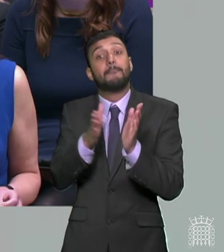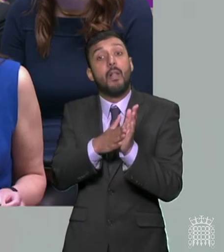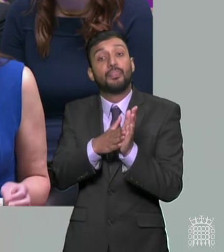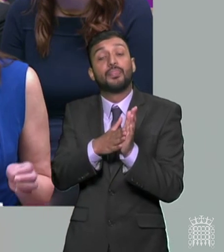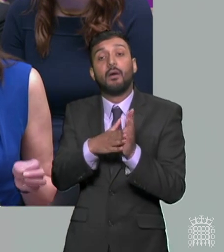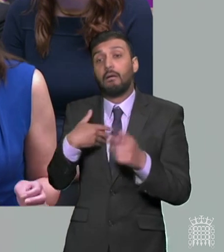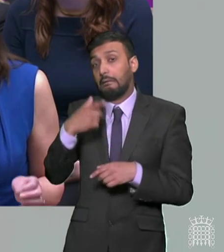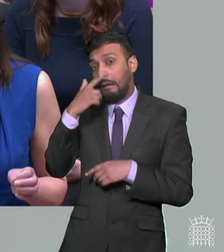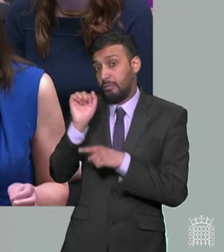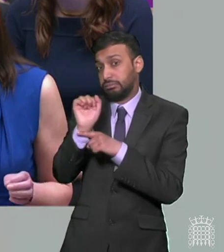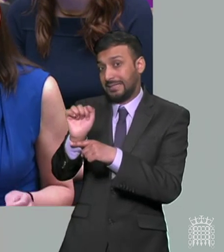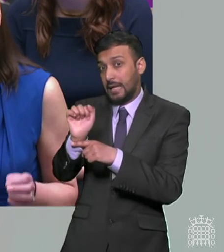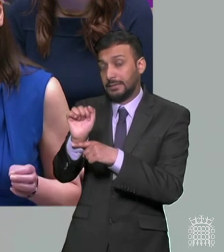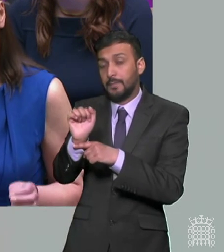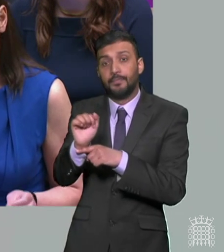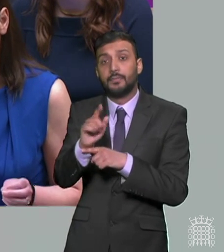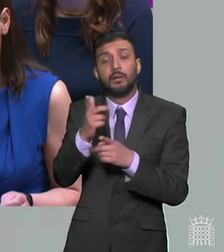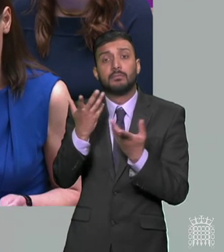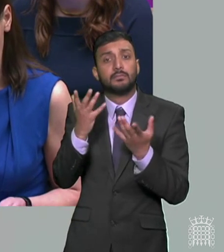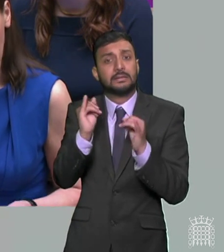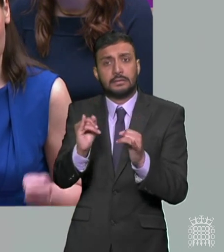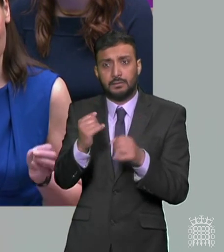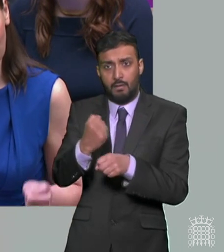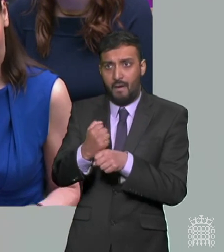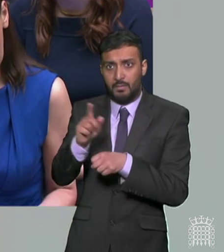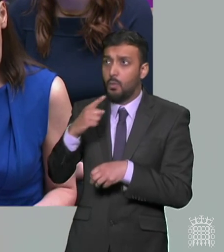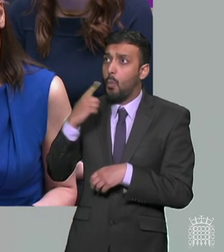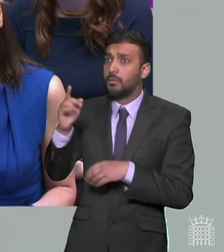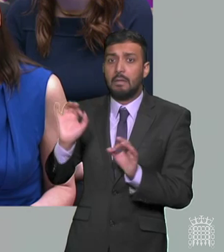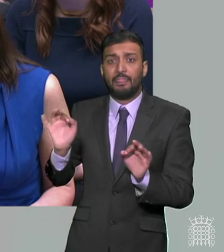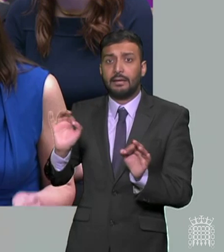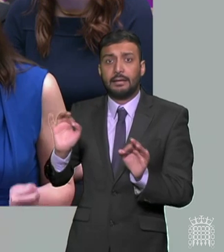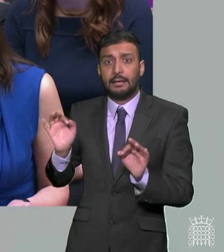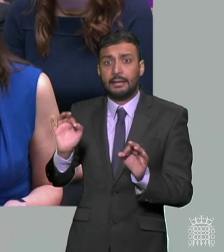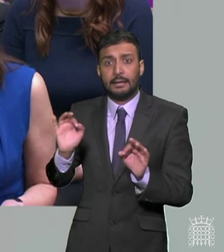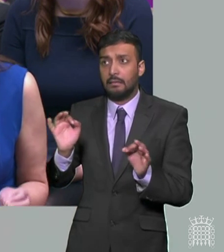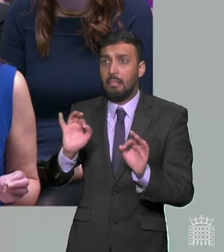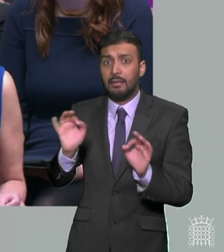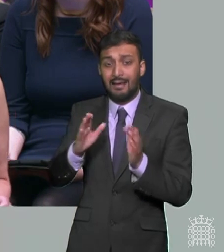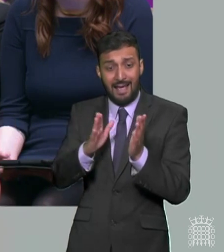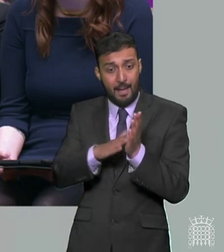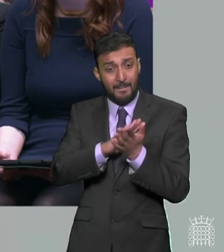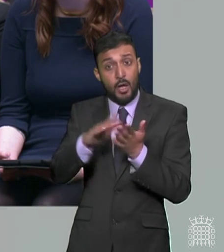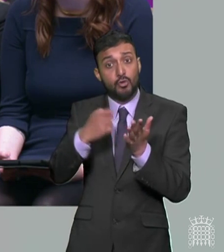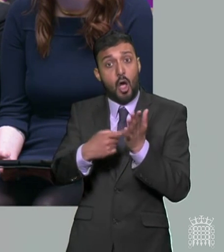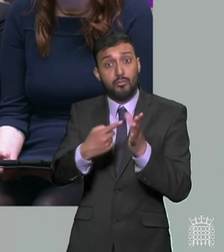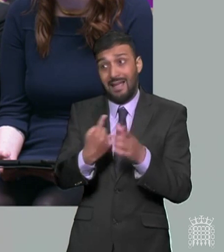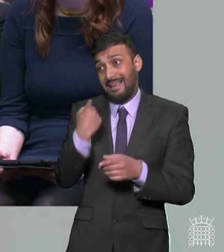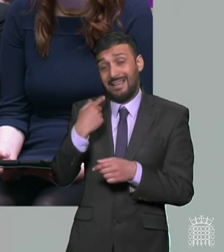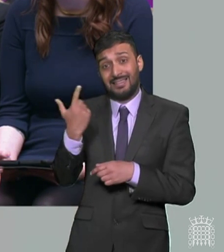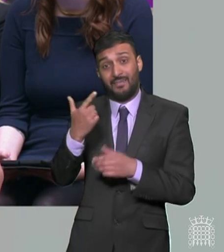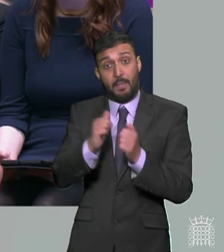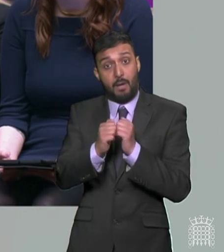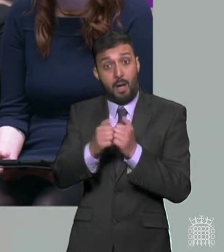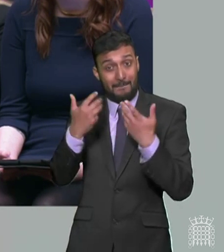Sadly, the Government have not ordered any of it, despite the Medicines and Healthcare products Regulatory Agency giving its approval on 17 March.